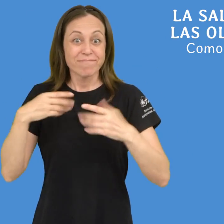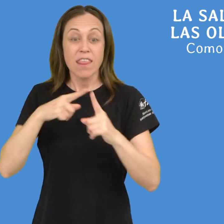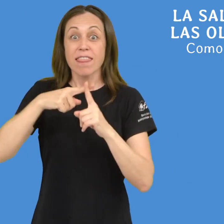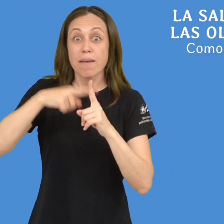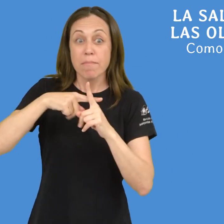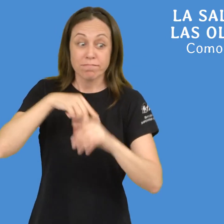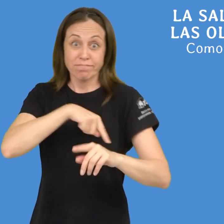nivel